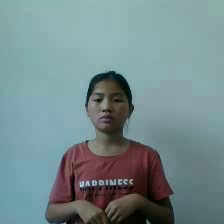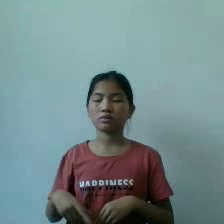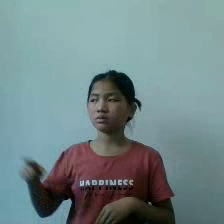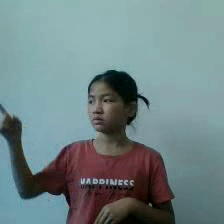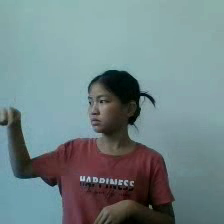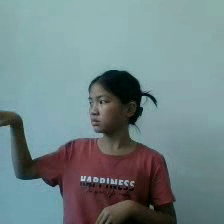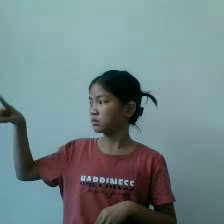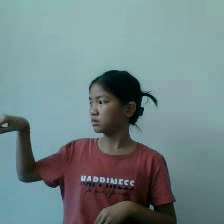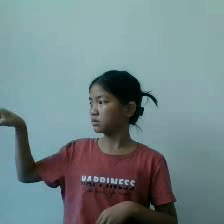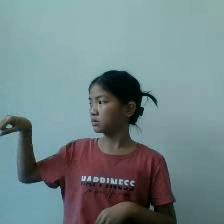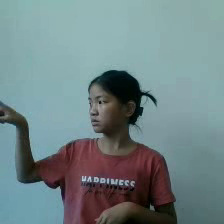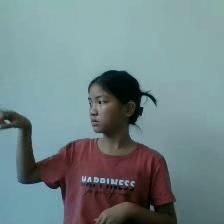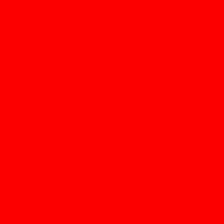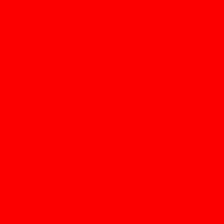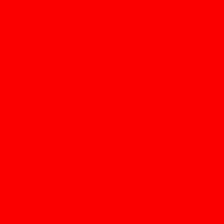Họ